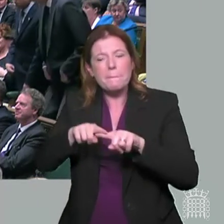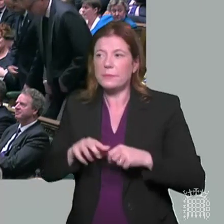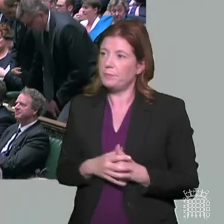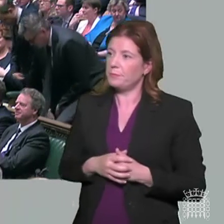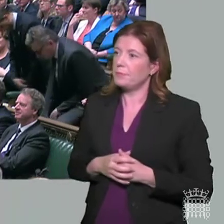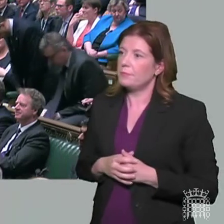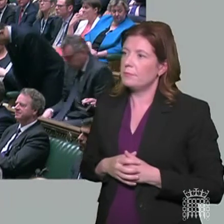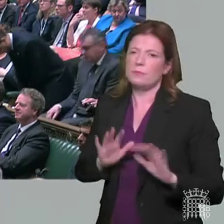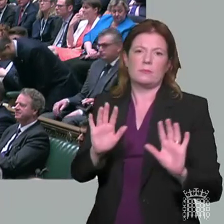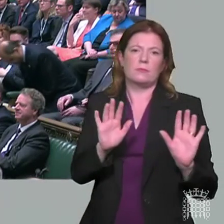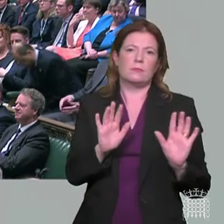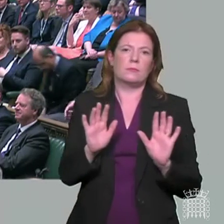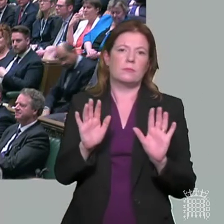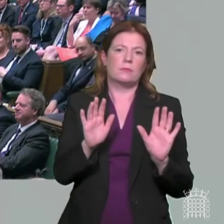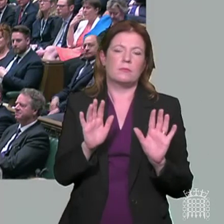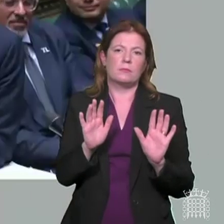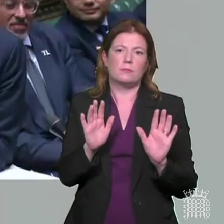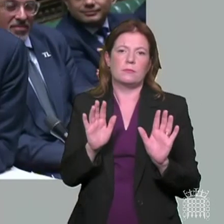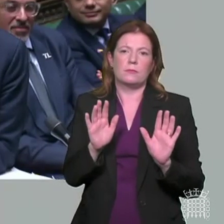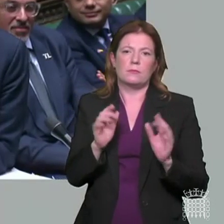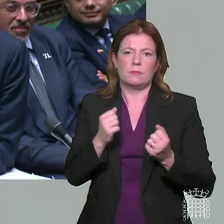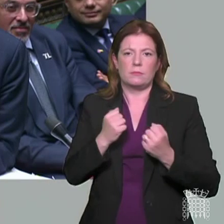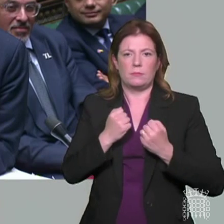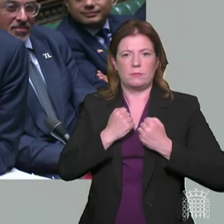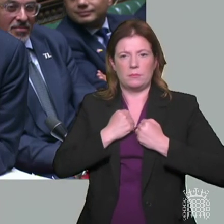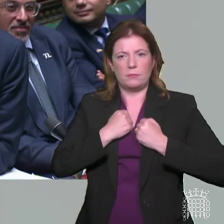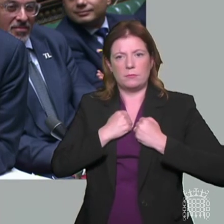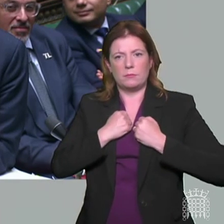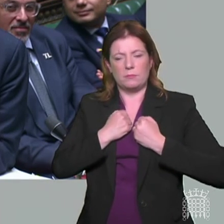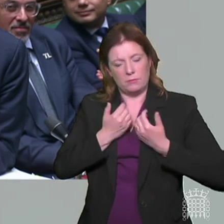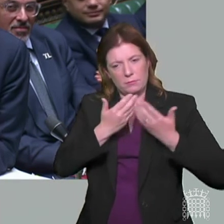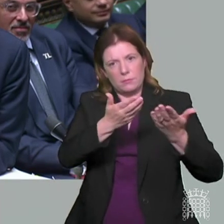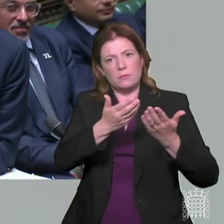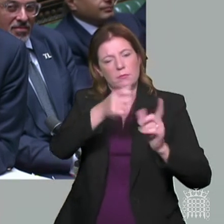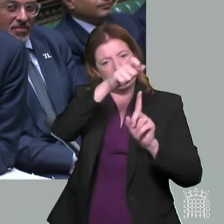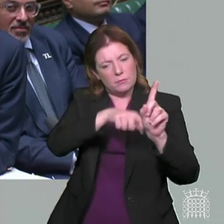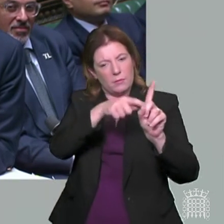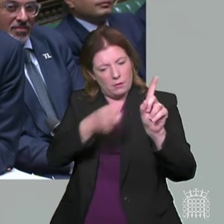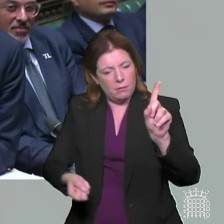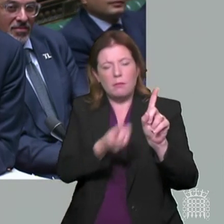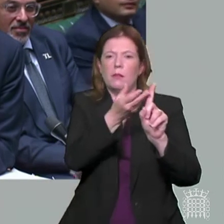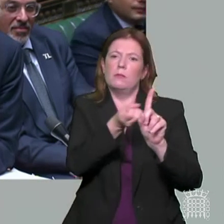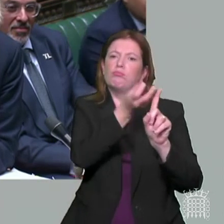Local residents could have no more powerful voice than that of my honourable Friend.